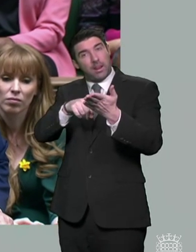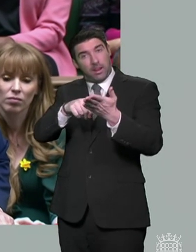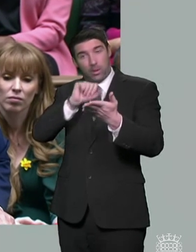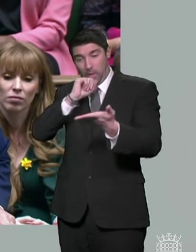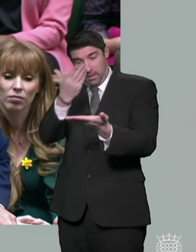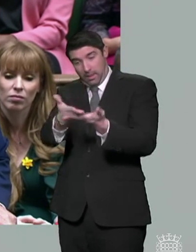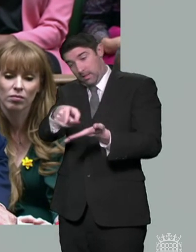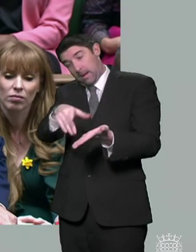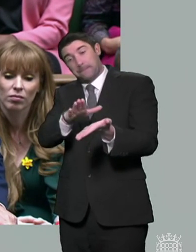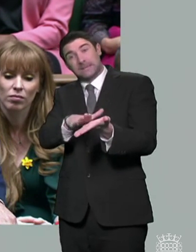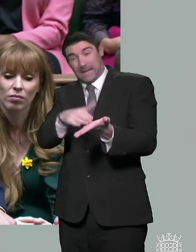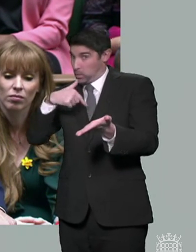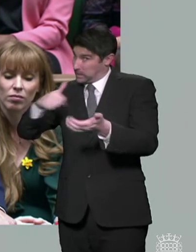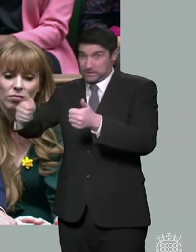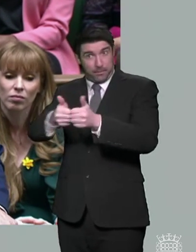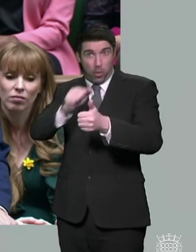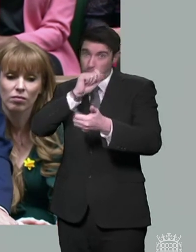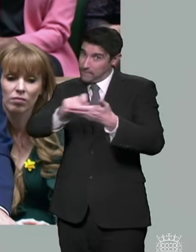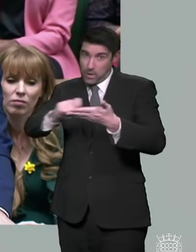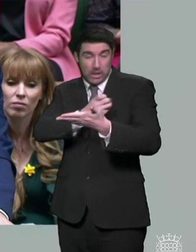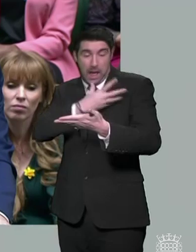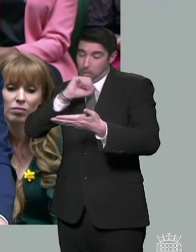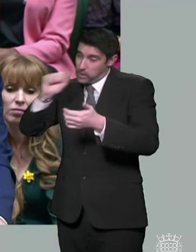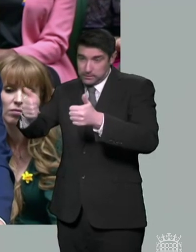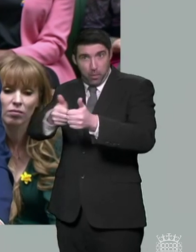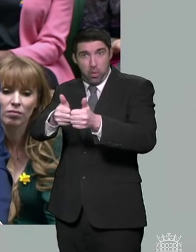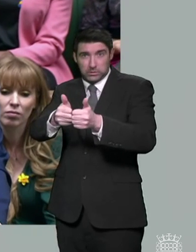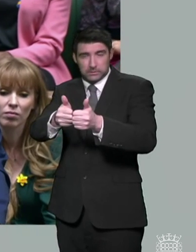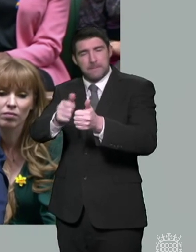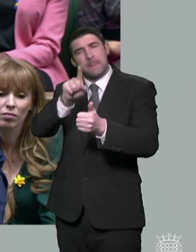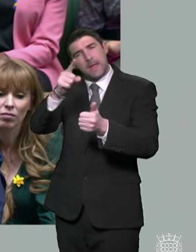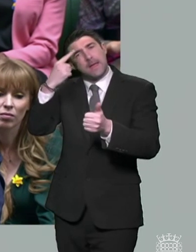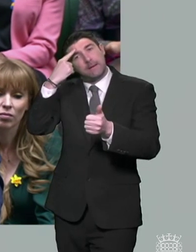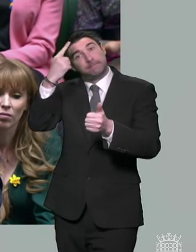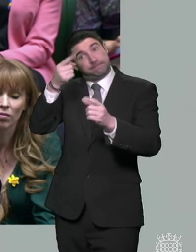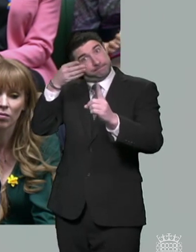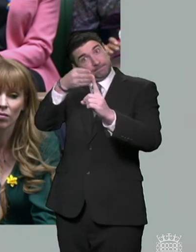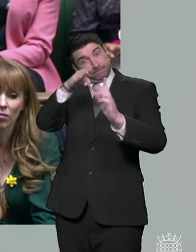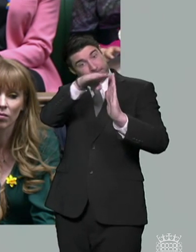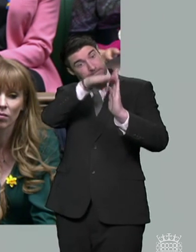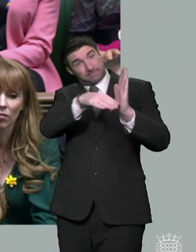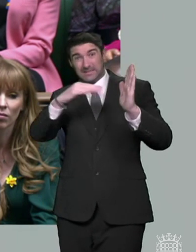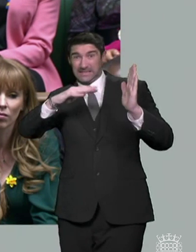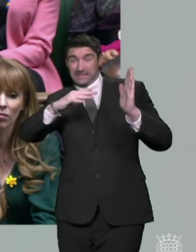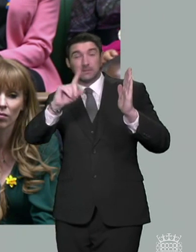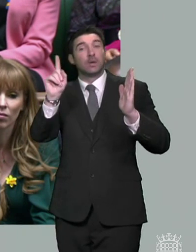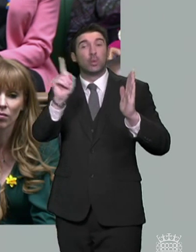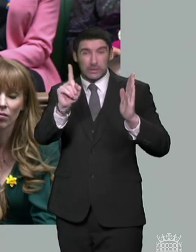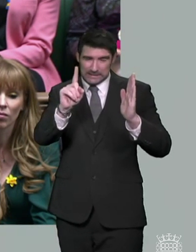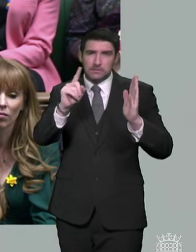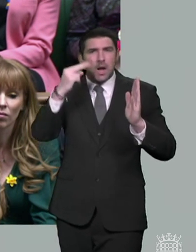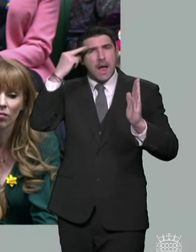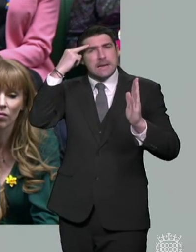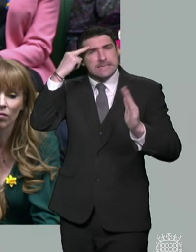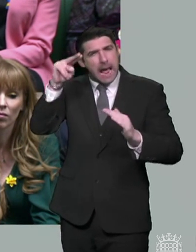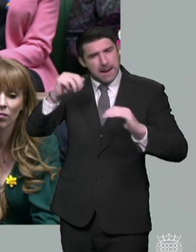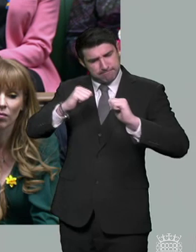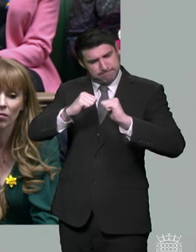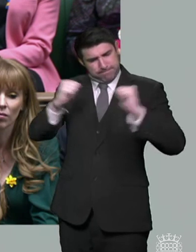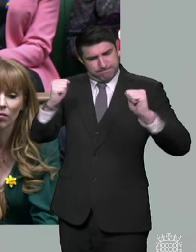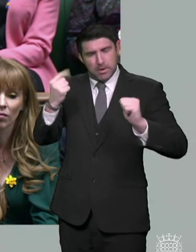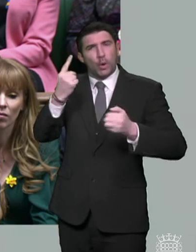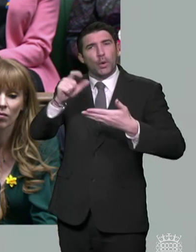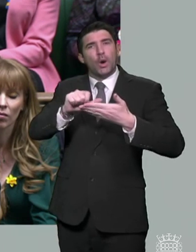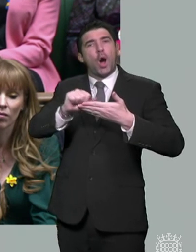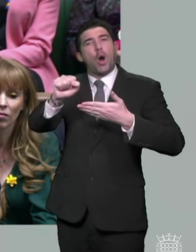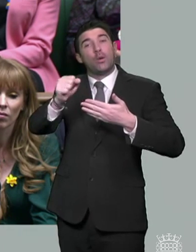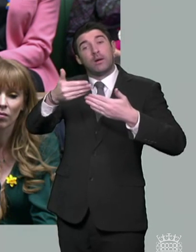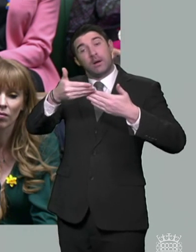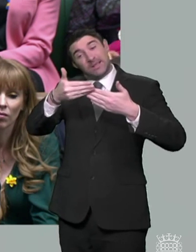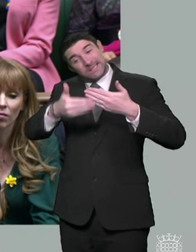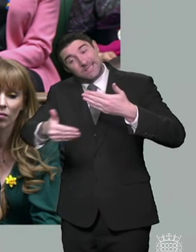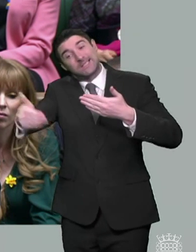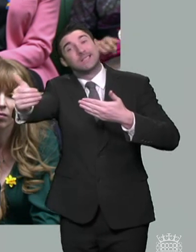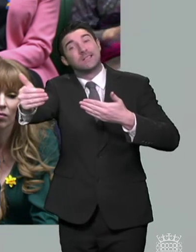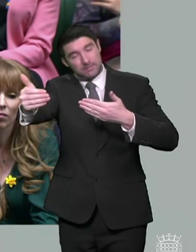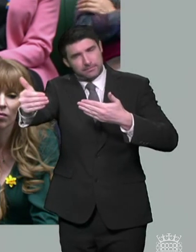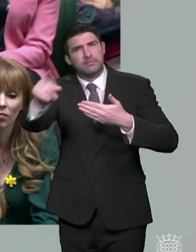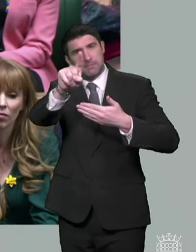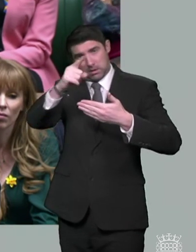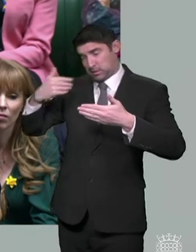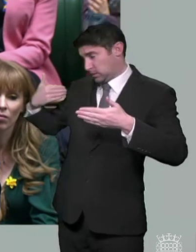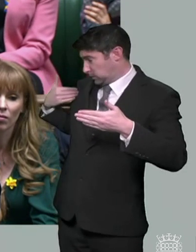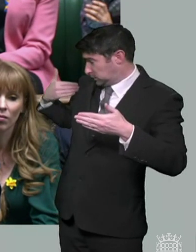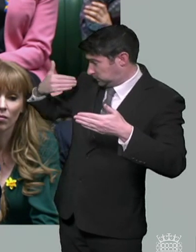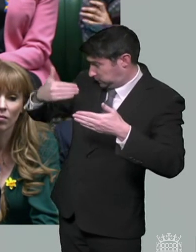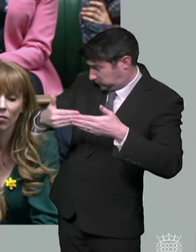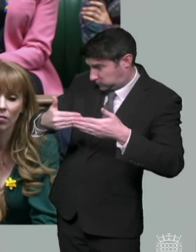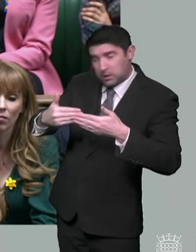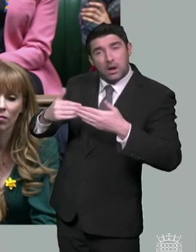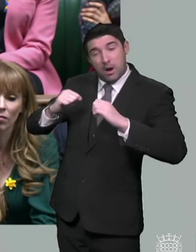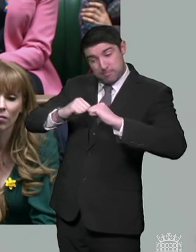The key plank of that Bill is a register of who truly owns property in the UK, but it does not come into force for existing owners such as Shuvalov until 18 months after the Bill passes.